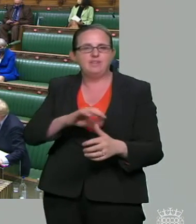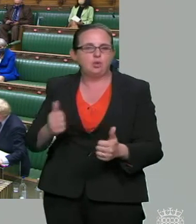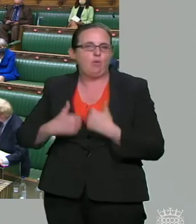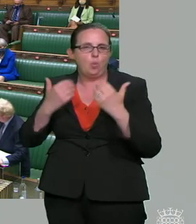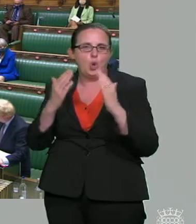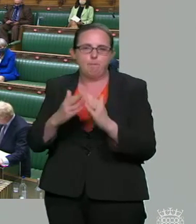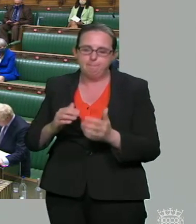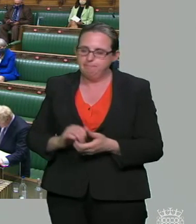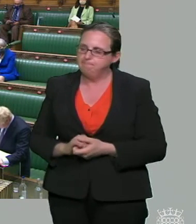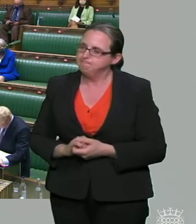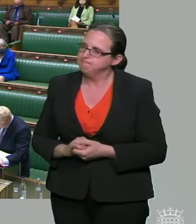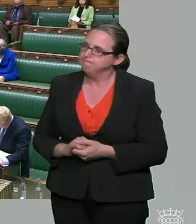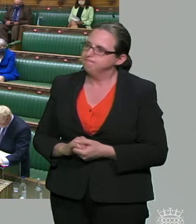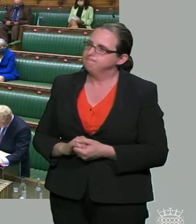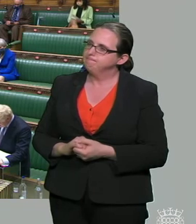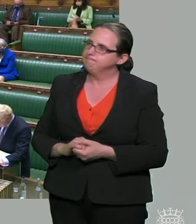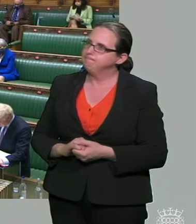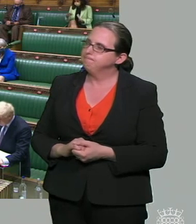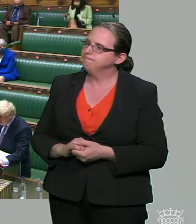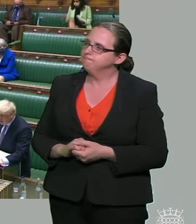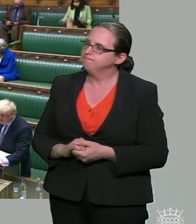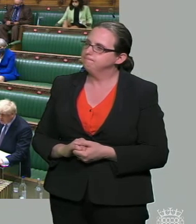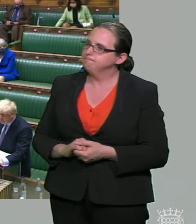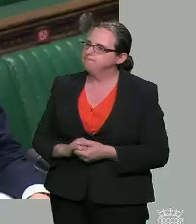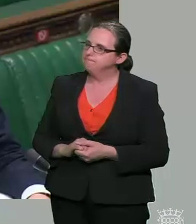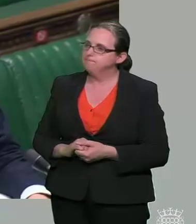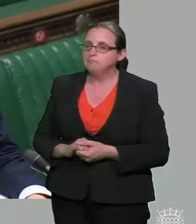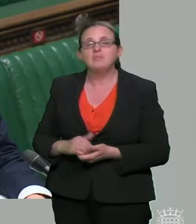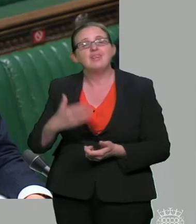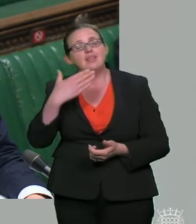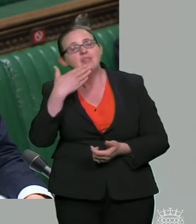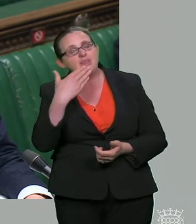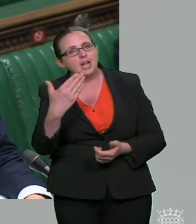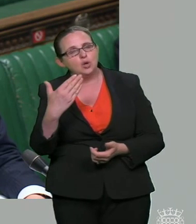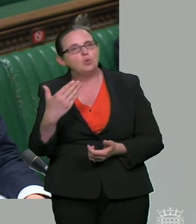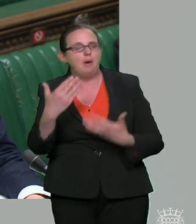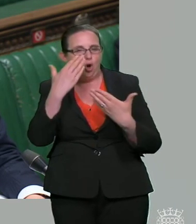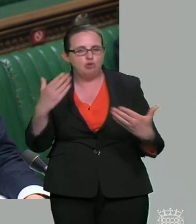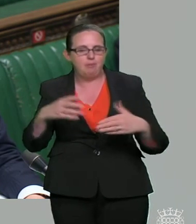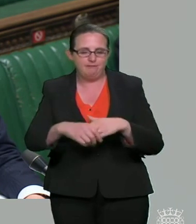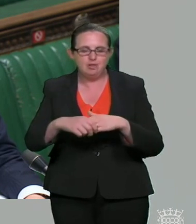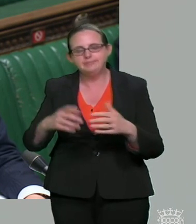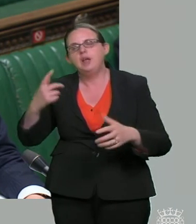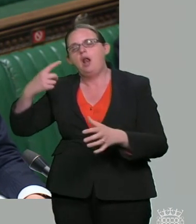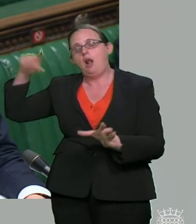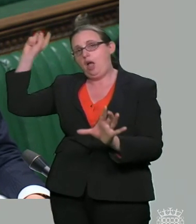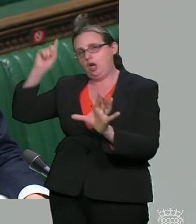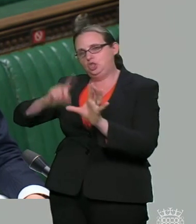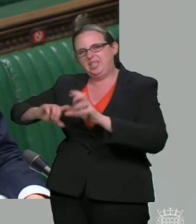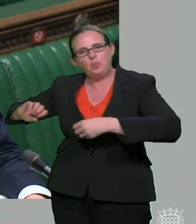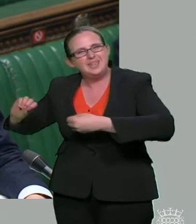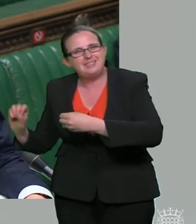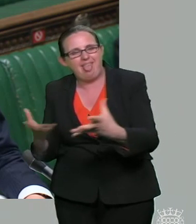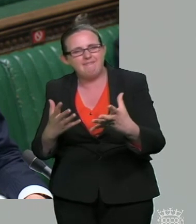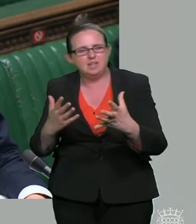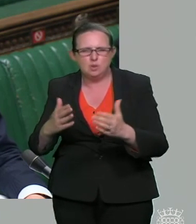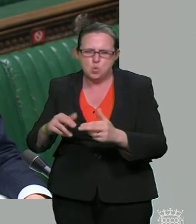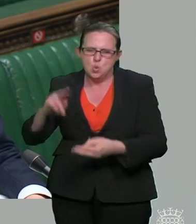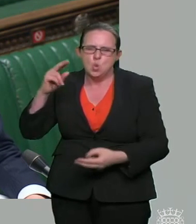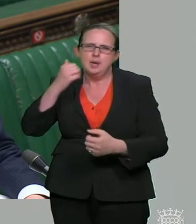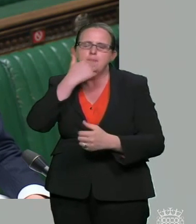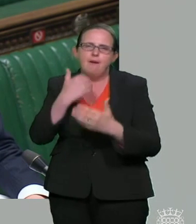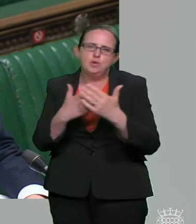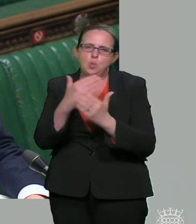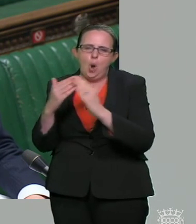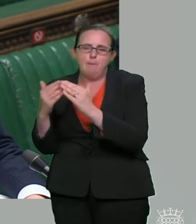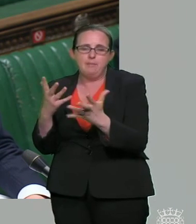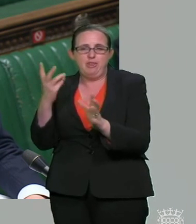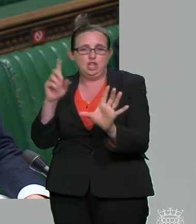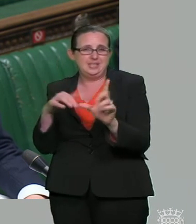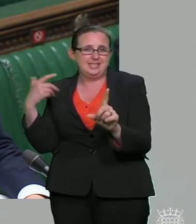I thank my honourable Friend. Last year, in spite of the difficulties we faced, we delivered the highest number of new homes for over 30 years, but his point is an extremely good one.